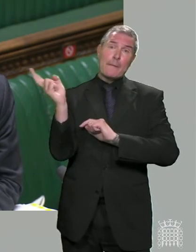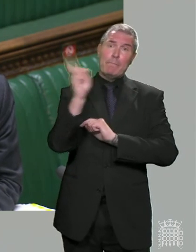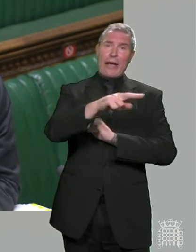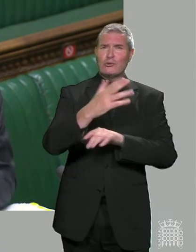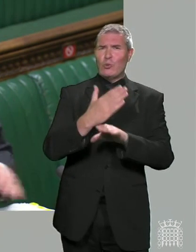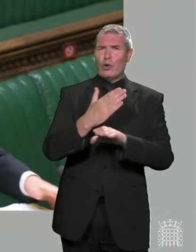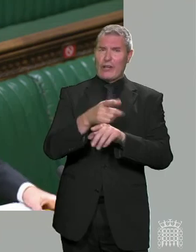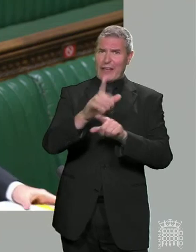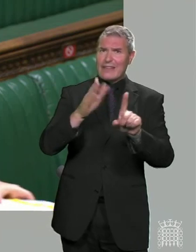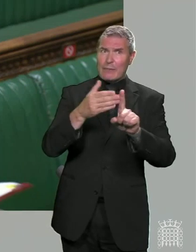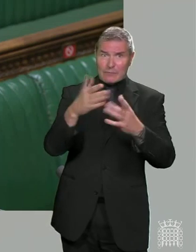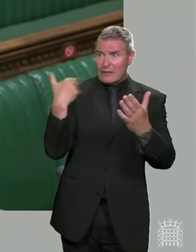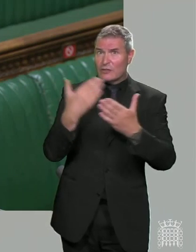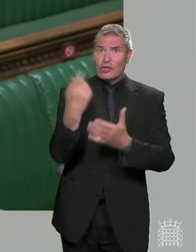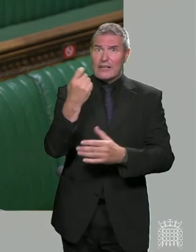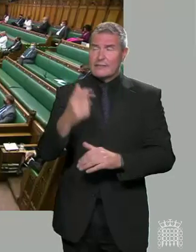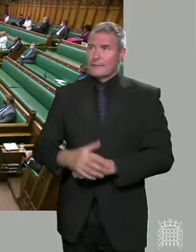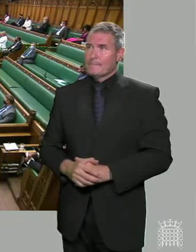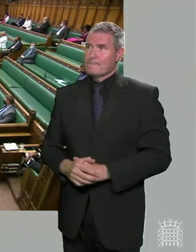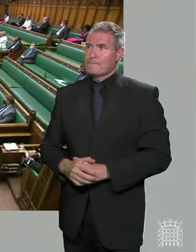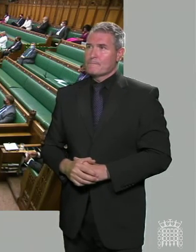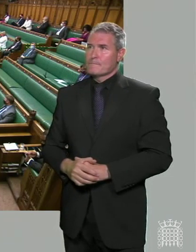That is its success.